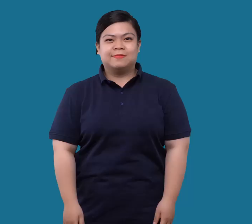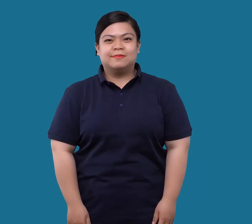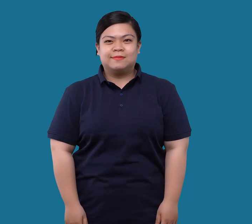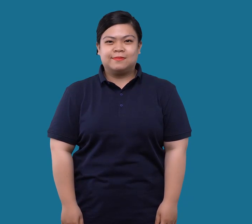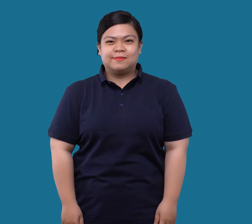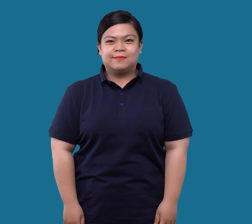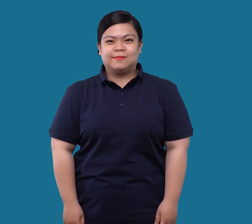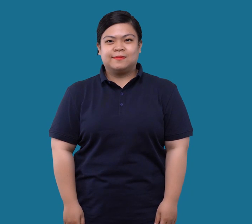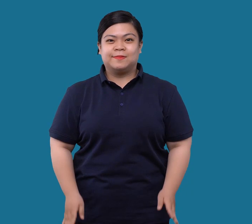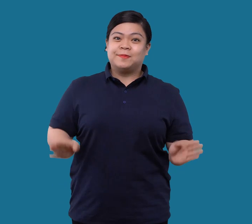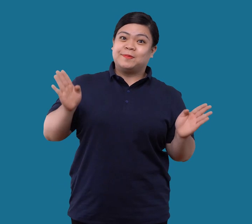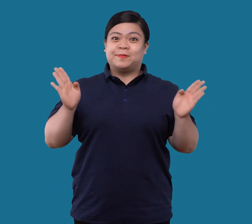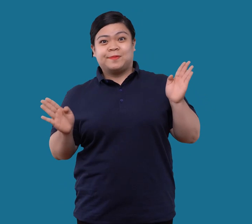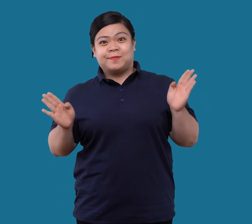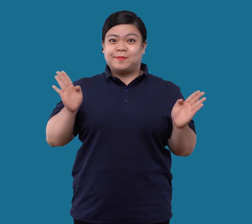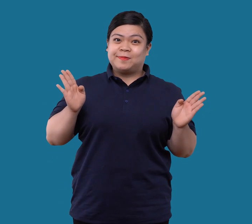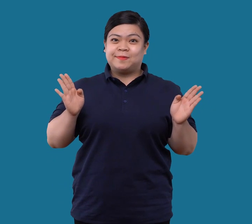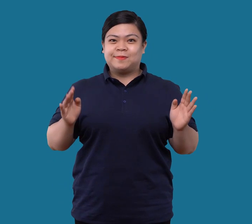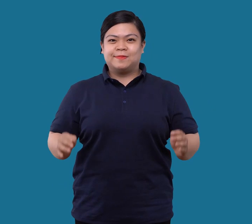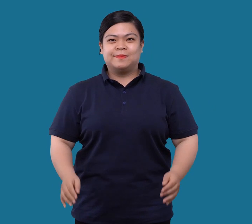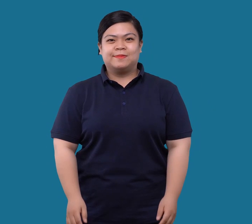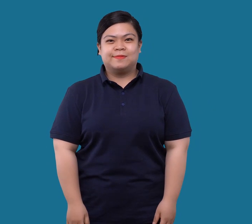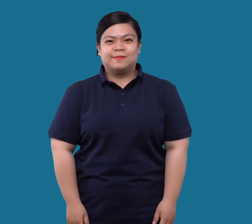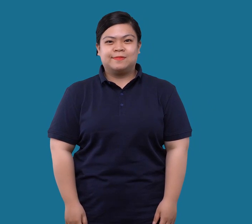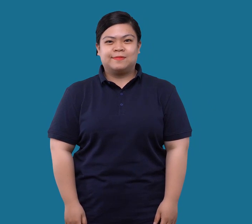búp bê